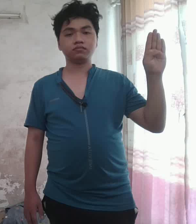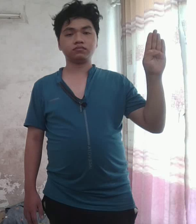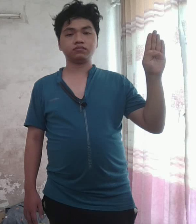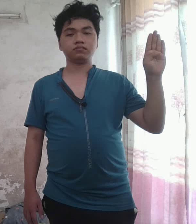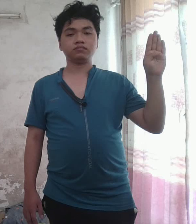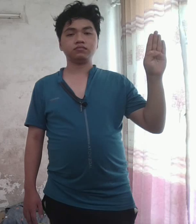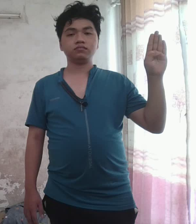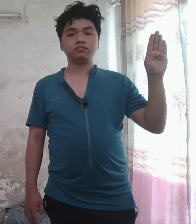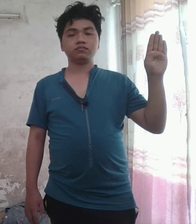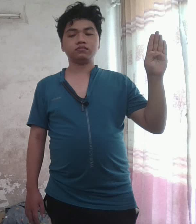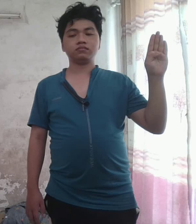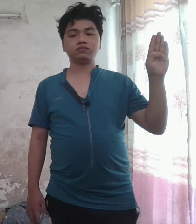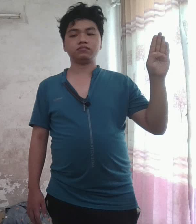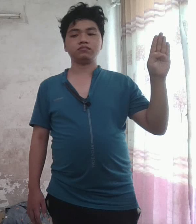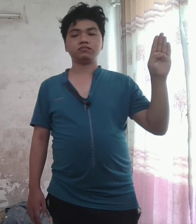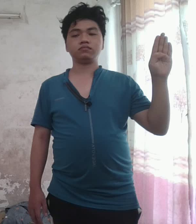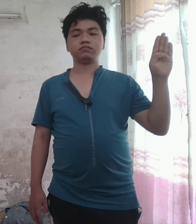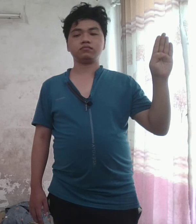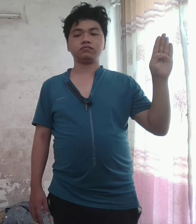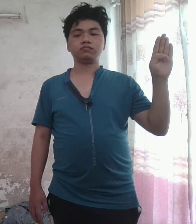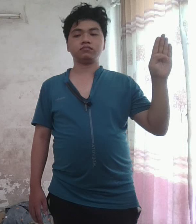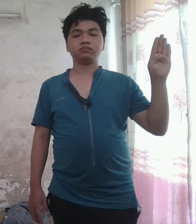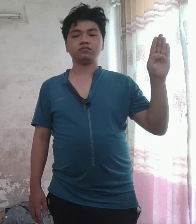b